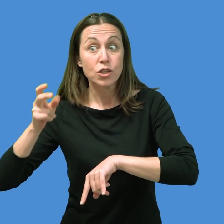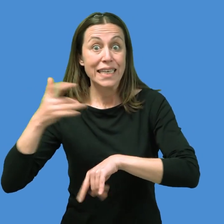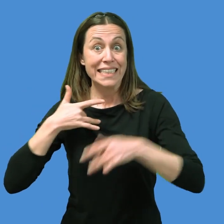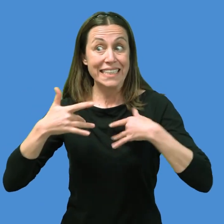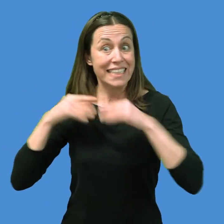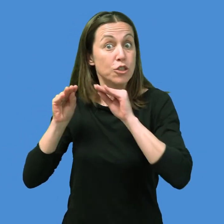síntoma